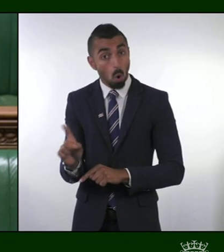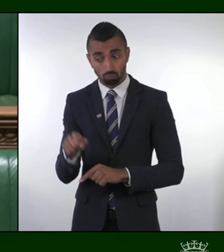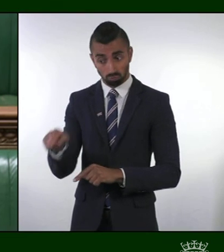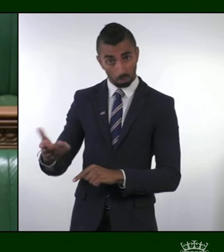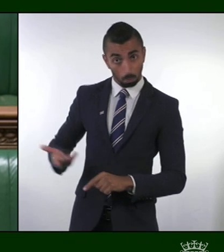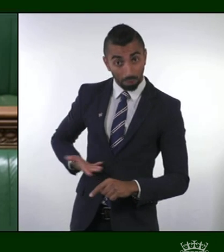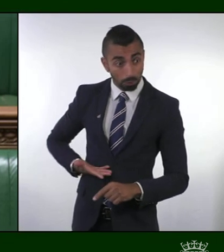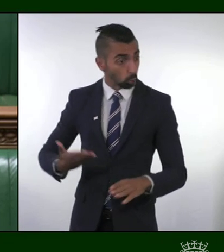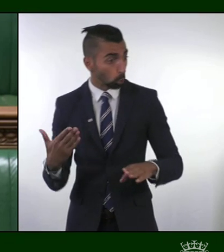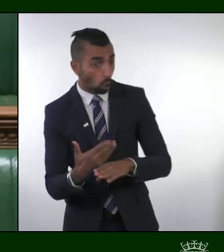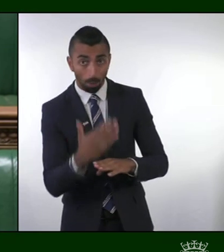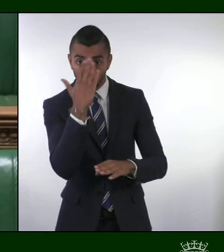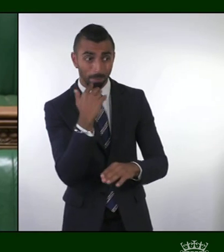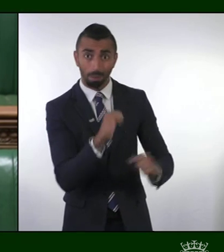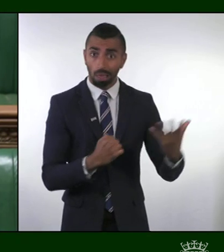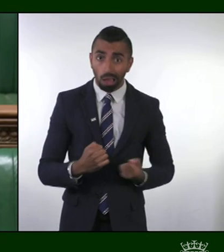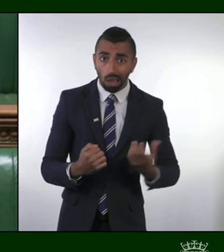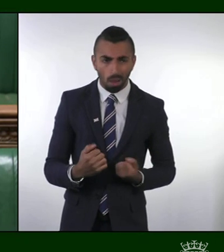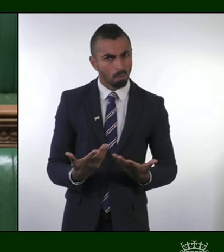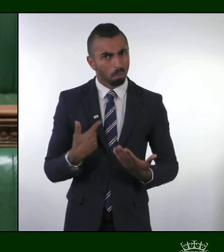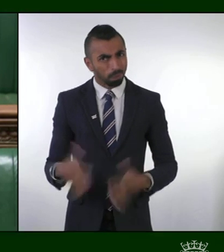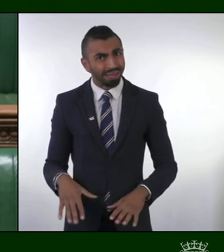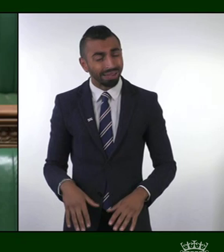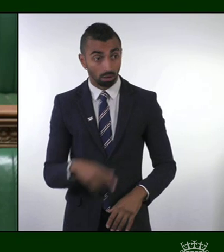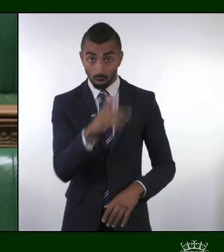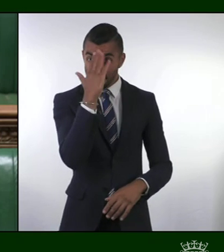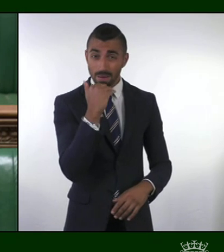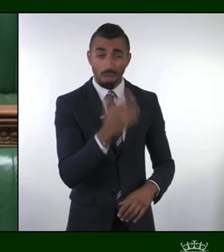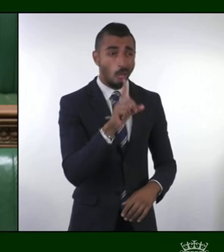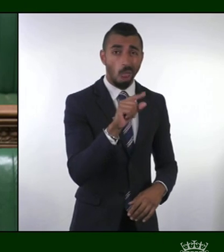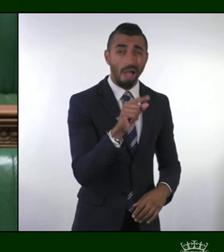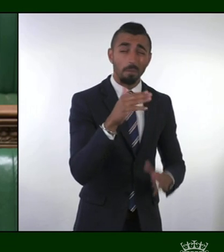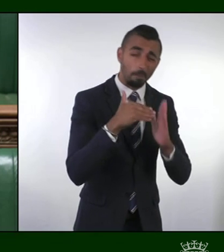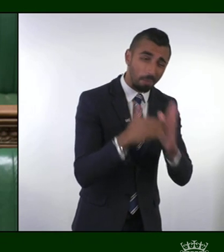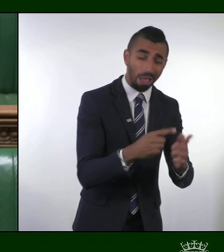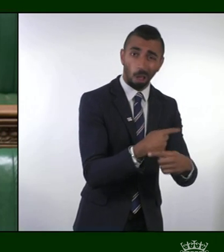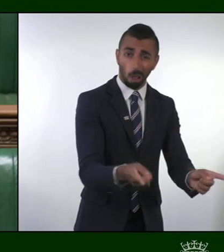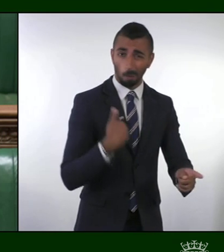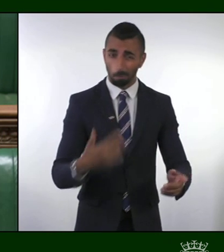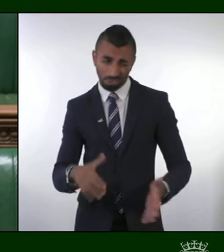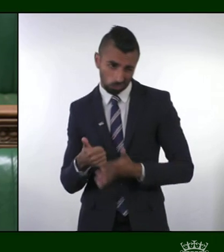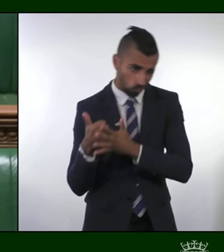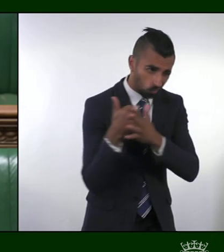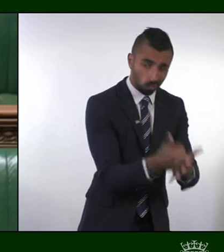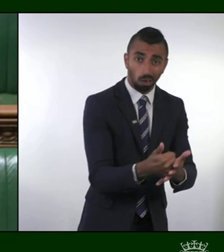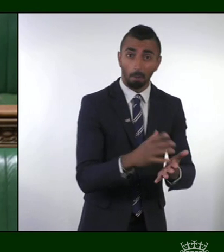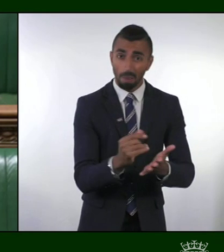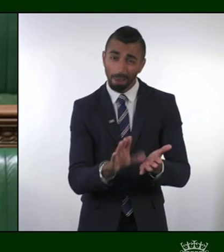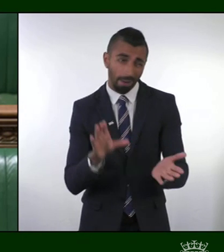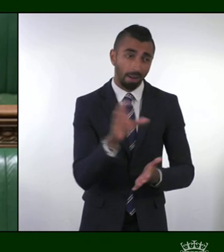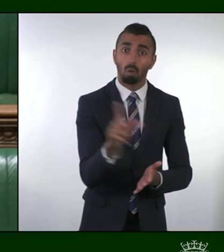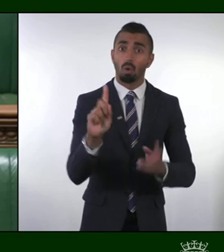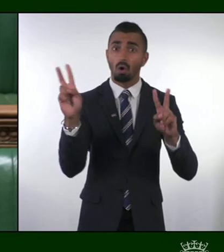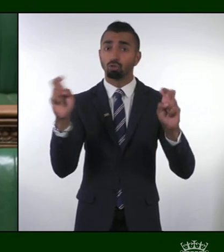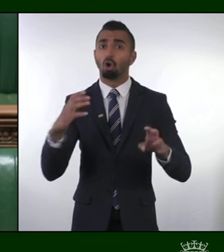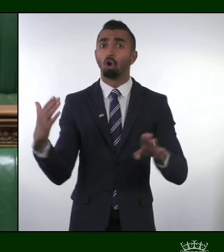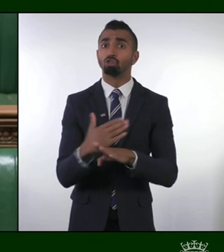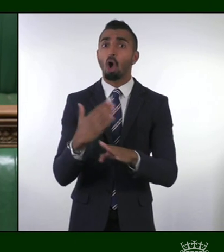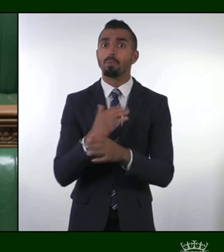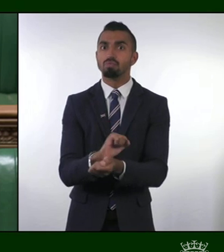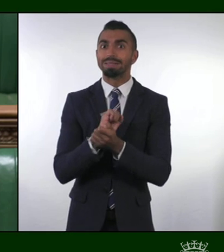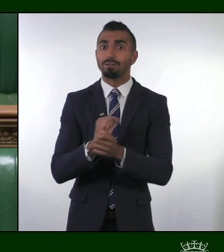We supported more than 11 million people and jobs through the job retention and self-employment schemes, alongside billions of pounds for the most vulnerable.